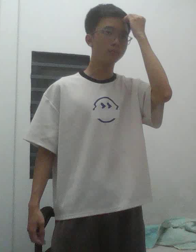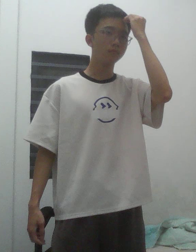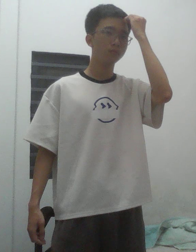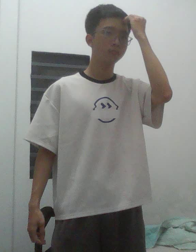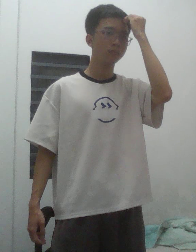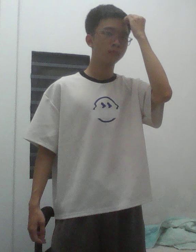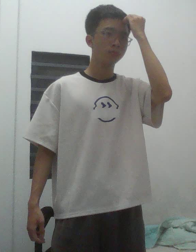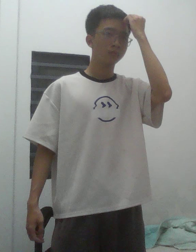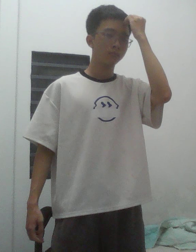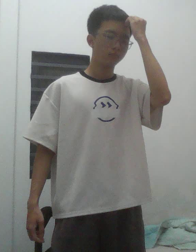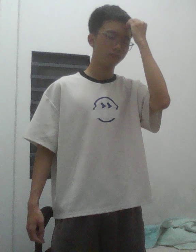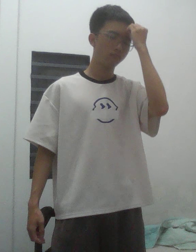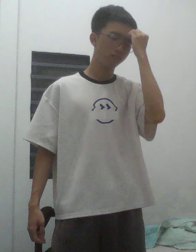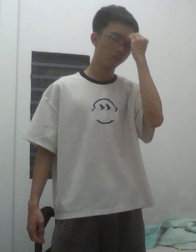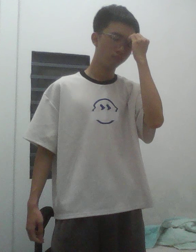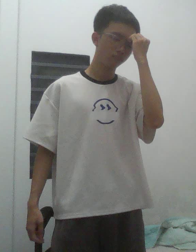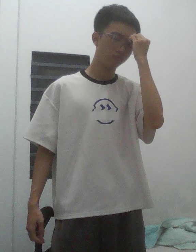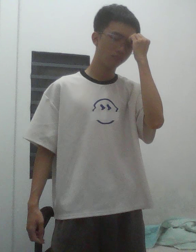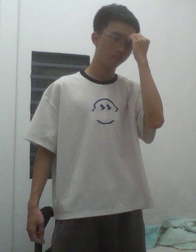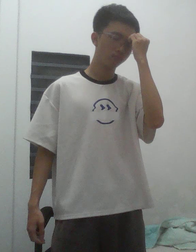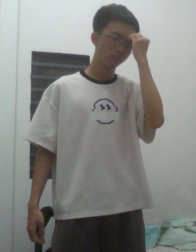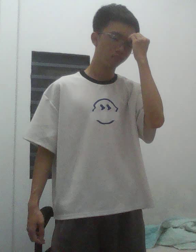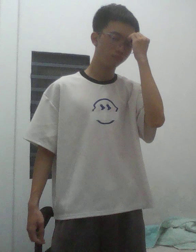benh